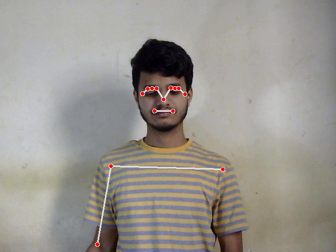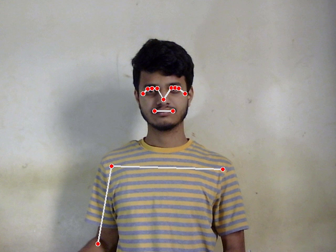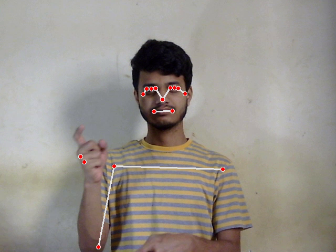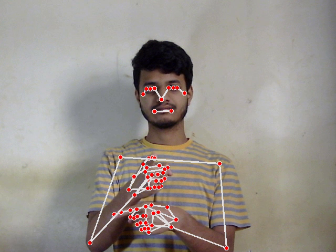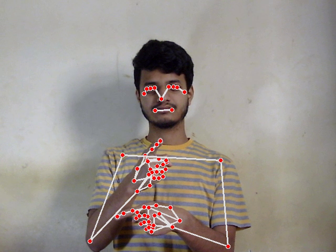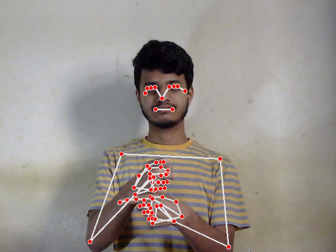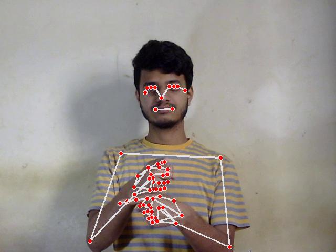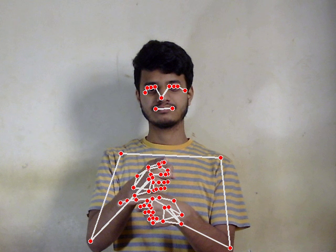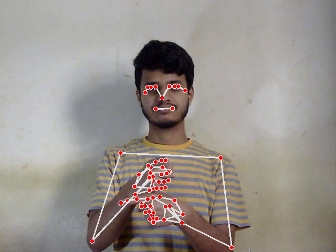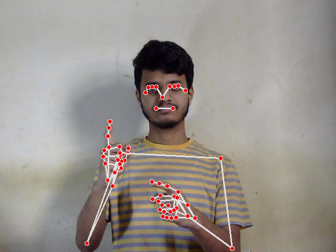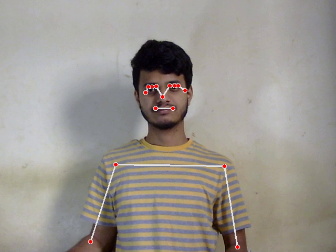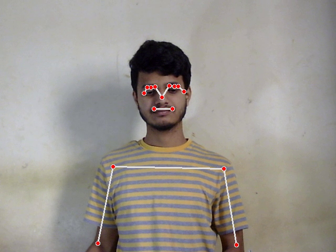right